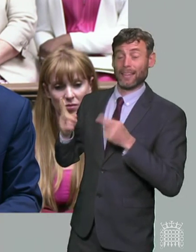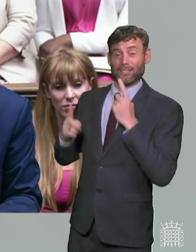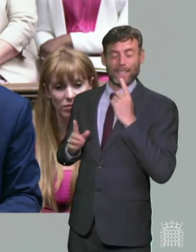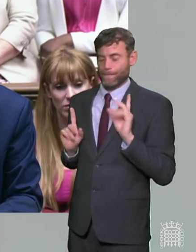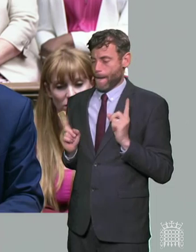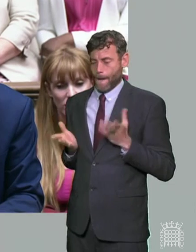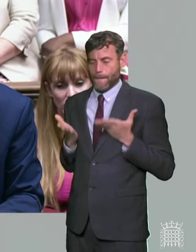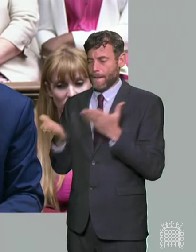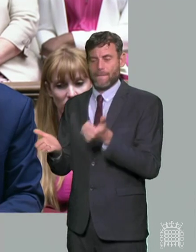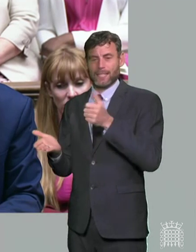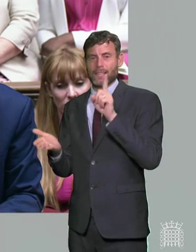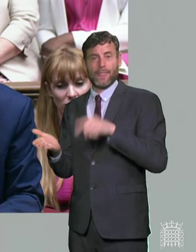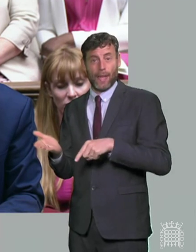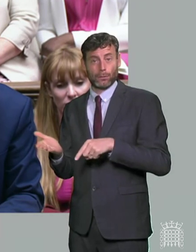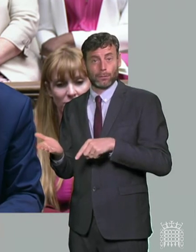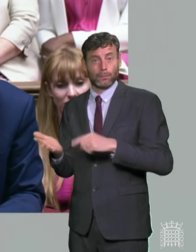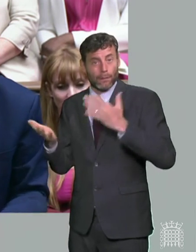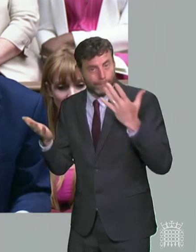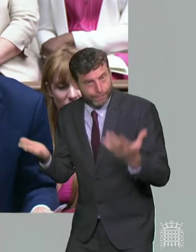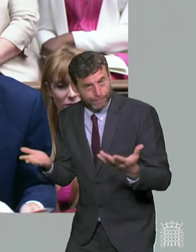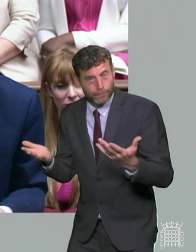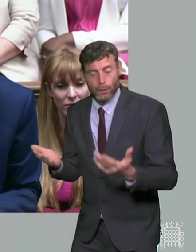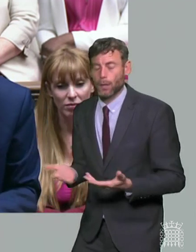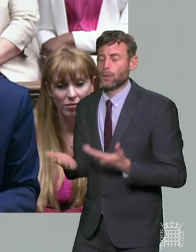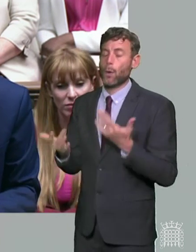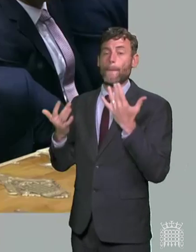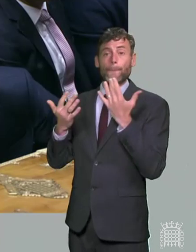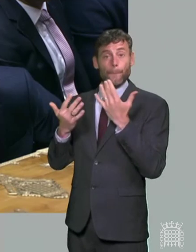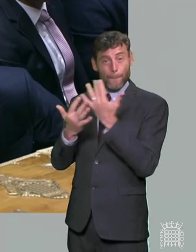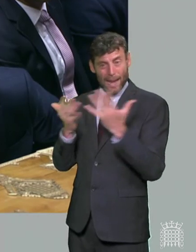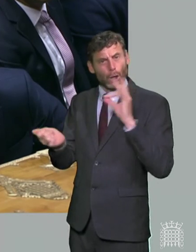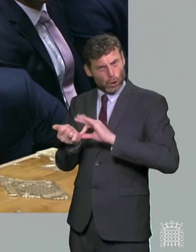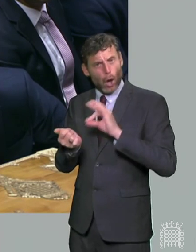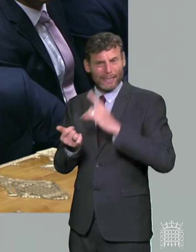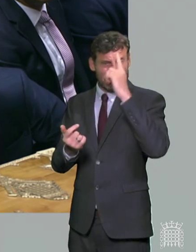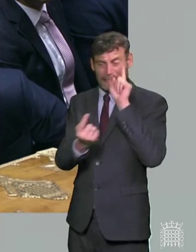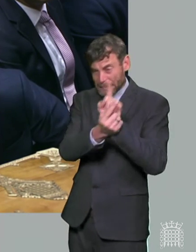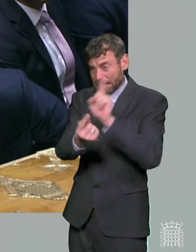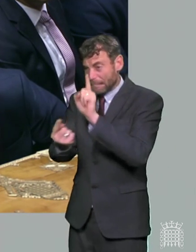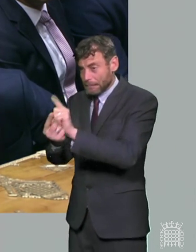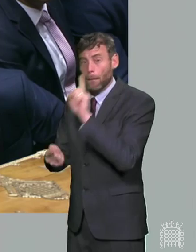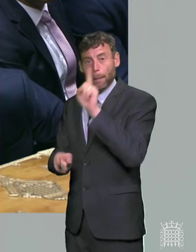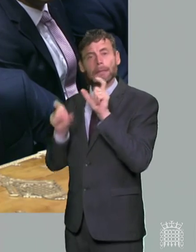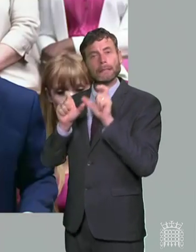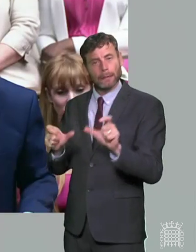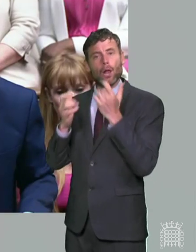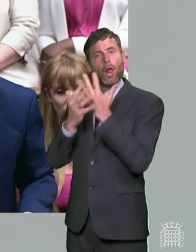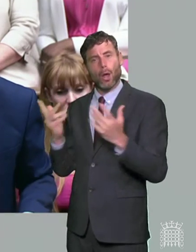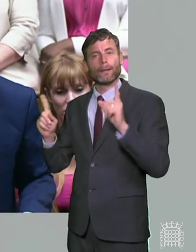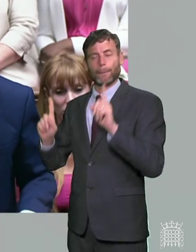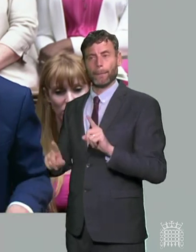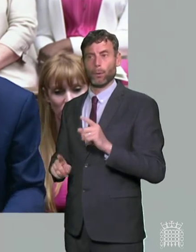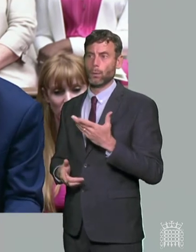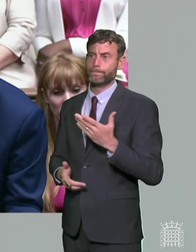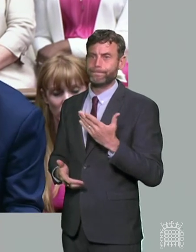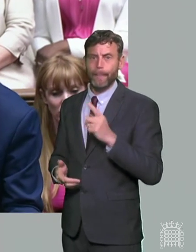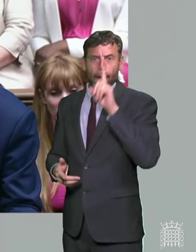Despite the hard work of doctors, people cannot see a GP in person, and they are unhappier than ever with GP services.